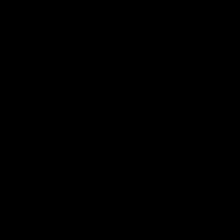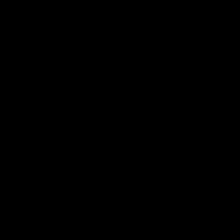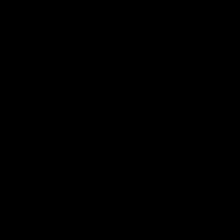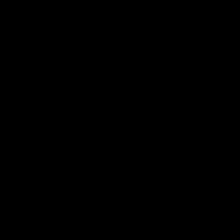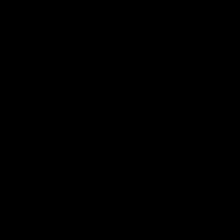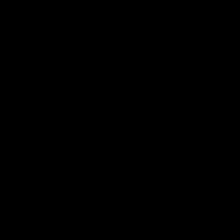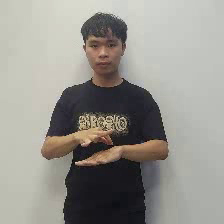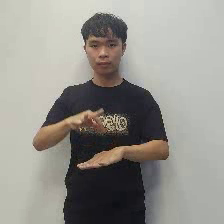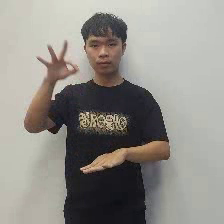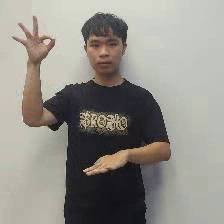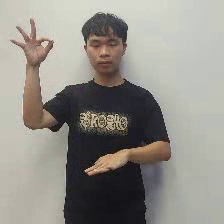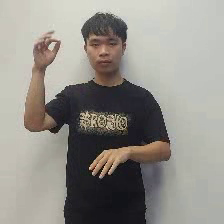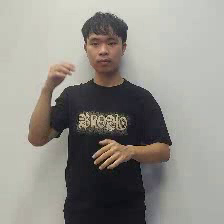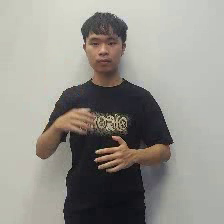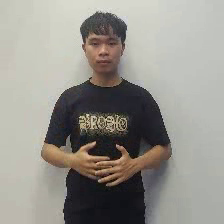Trưa